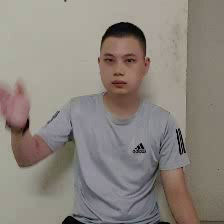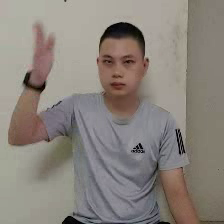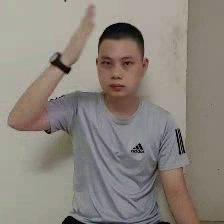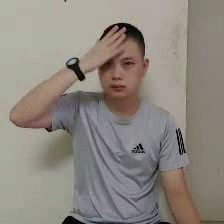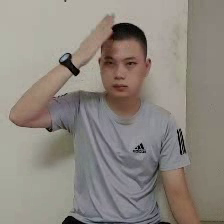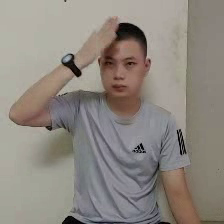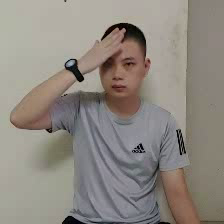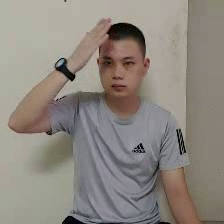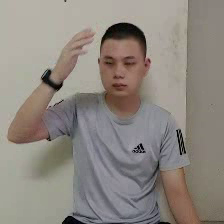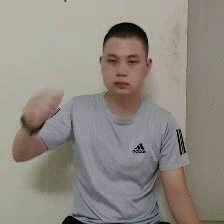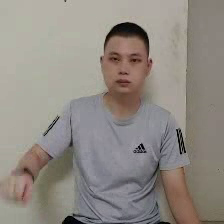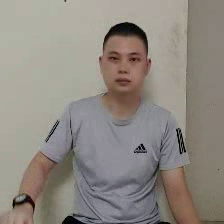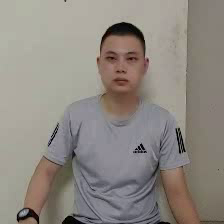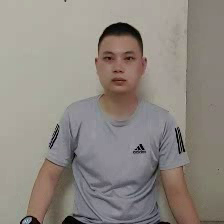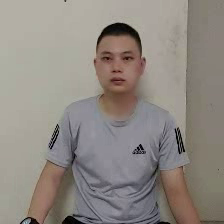Biết